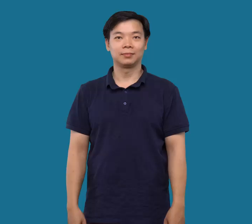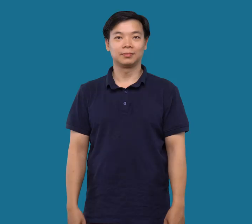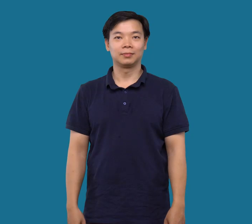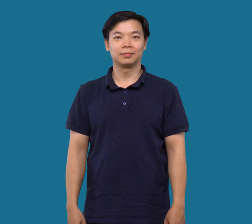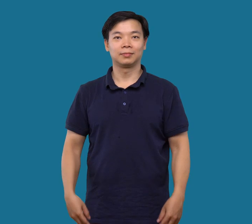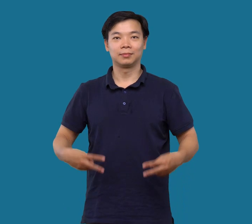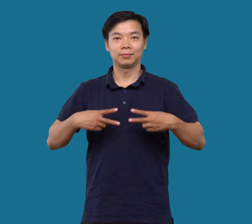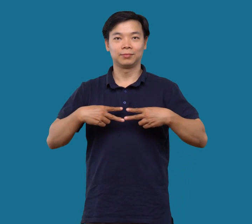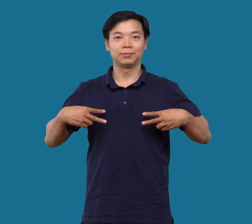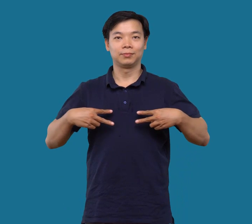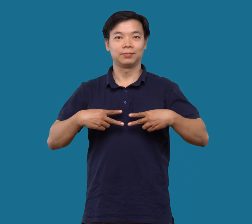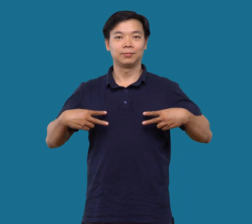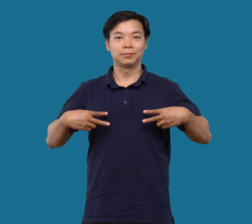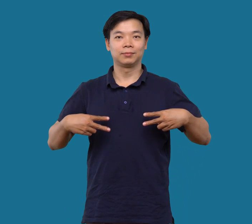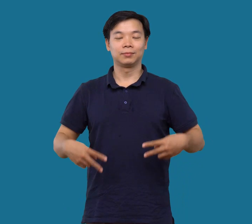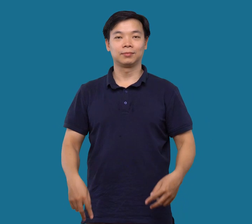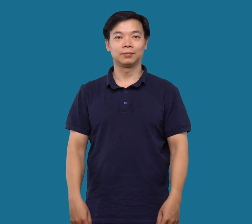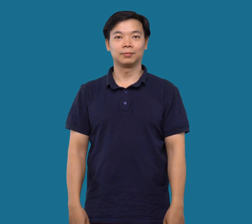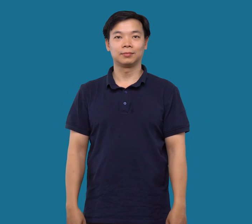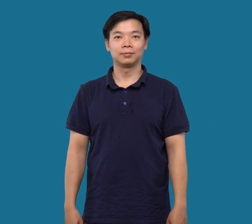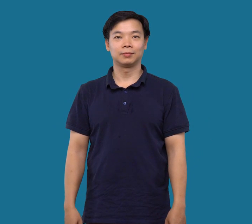thành lập